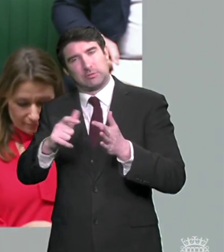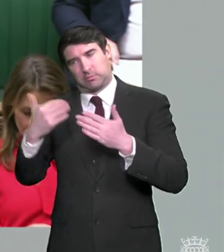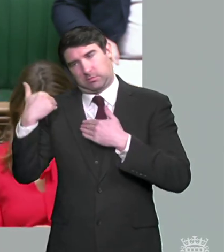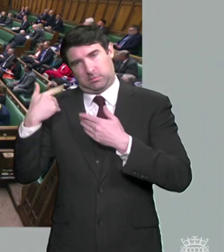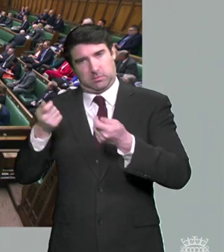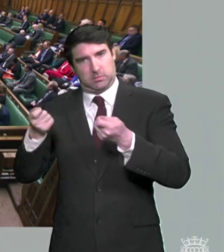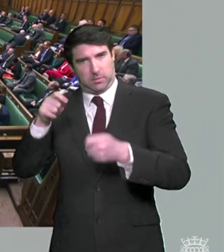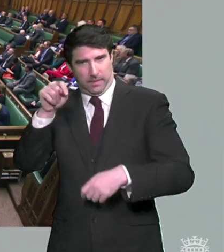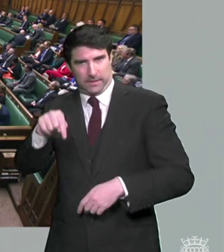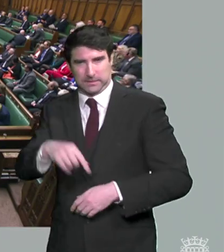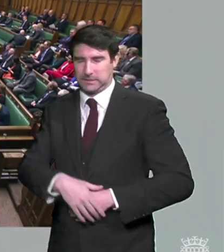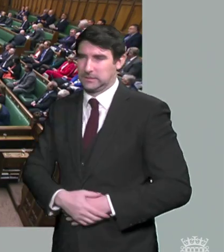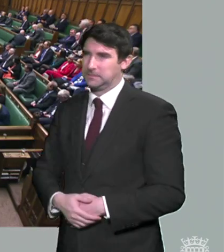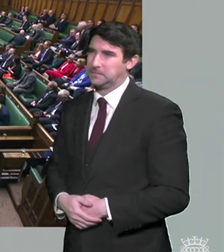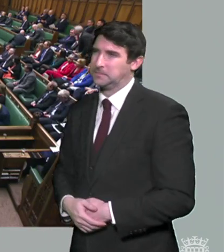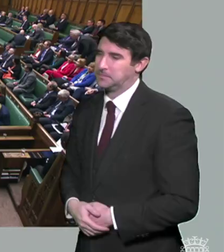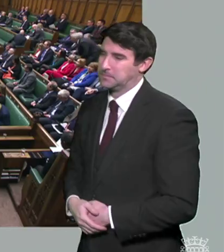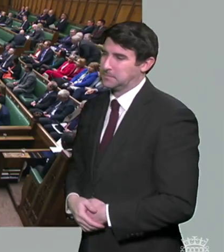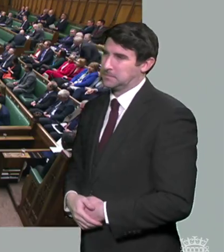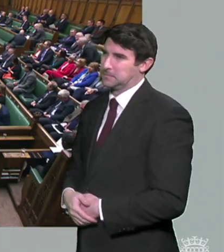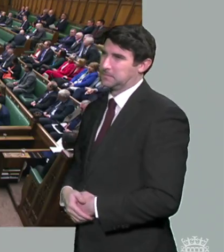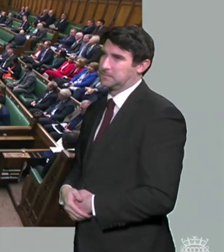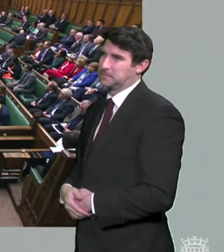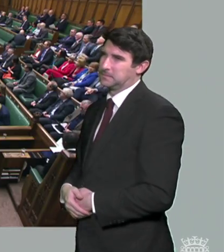I call the SNP spokesperson.